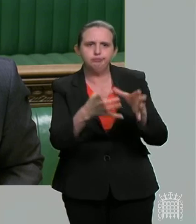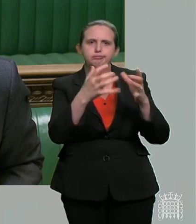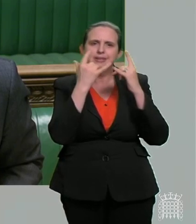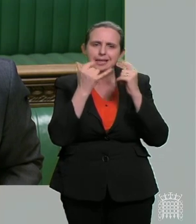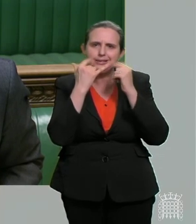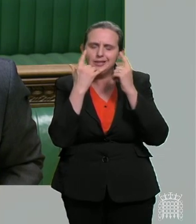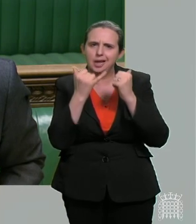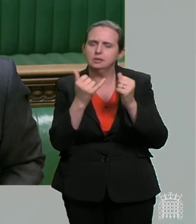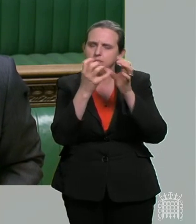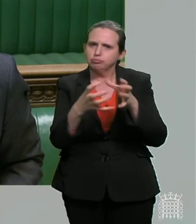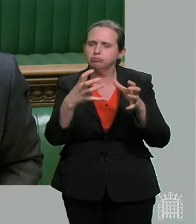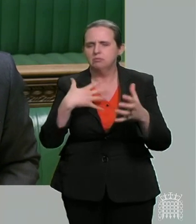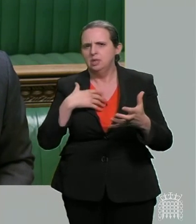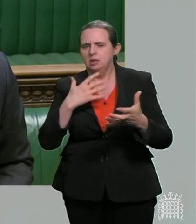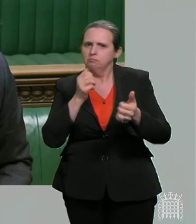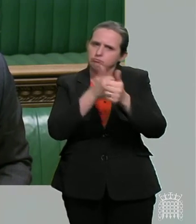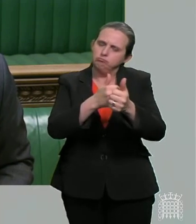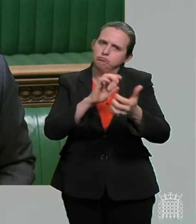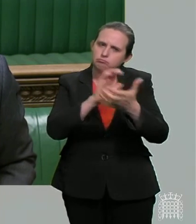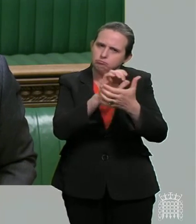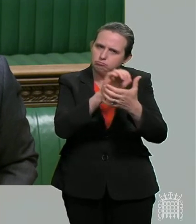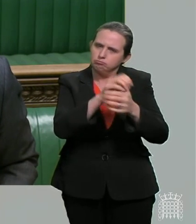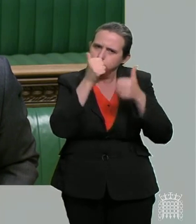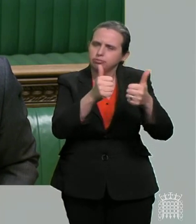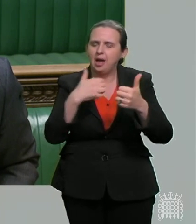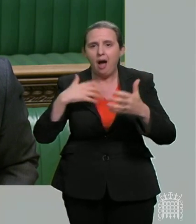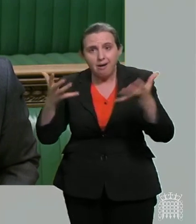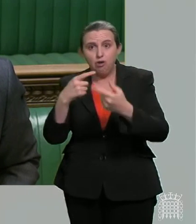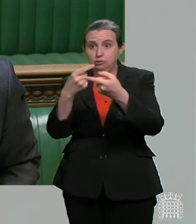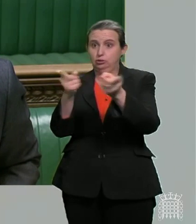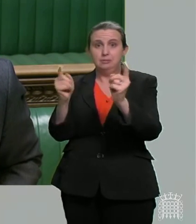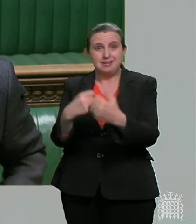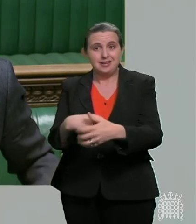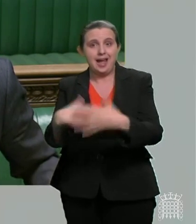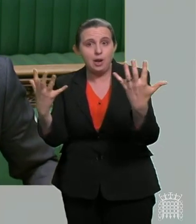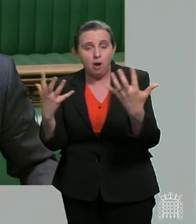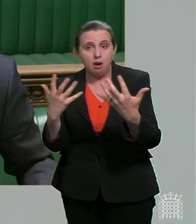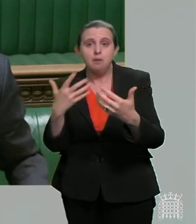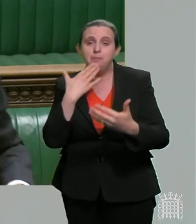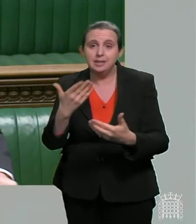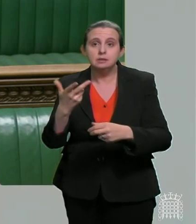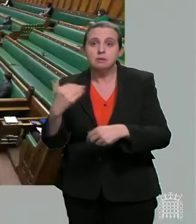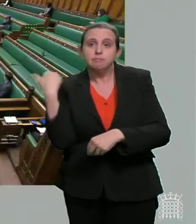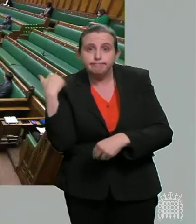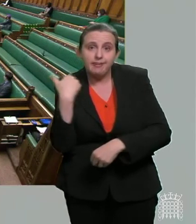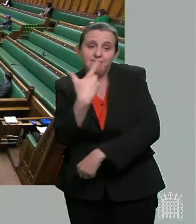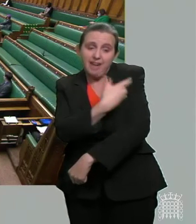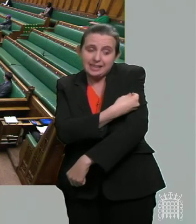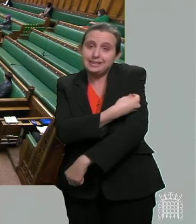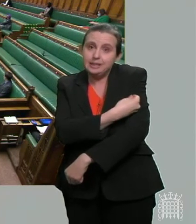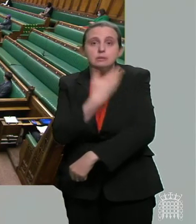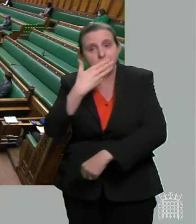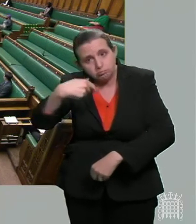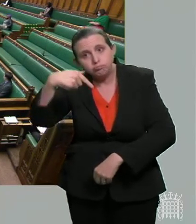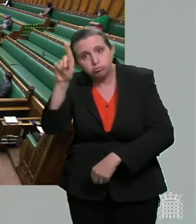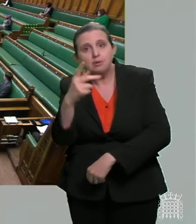I encourage everybody in the area and, indeed, throughout the country to get a vaccine when they are asked to do so.